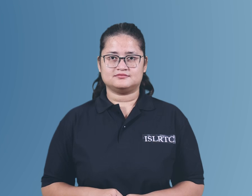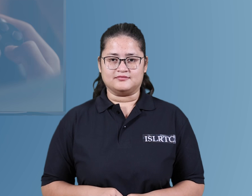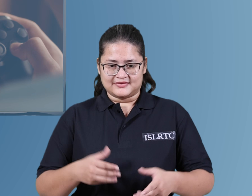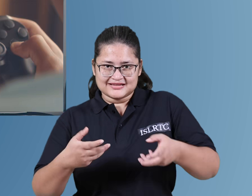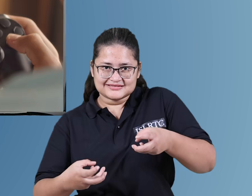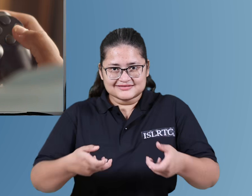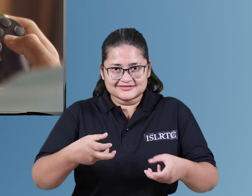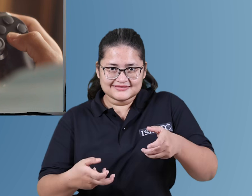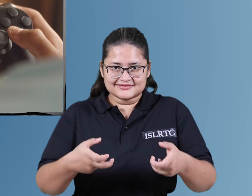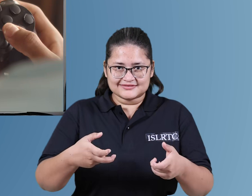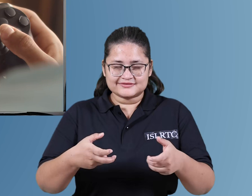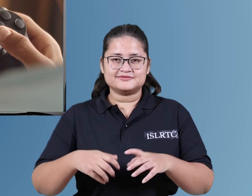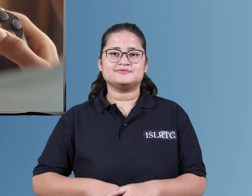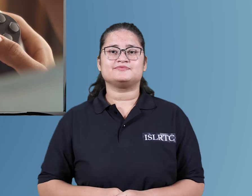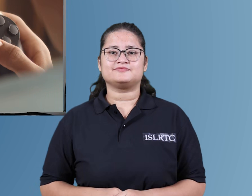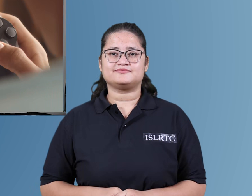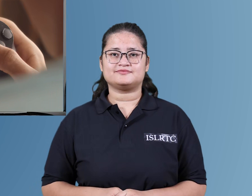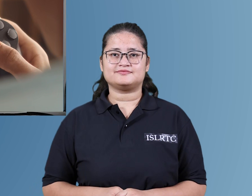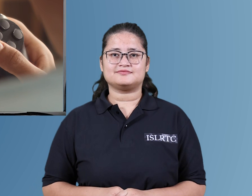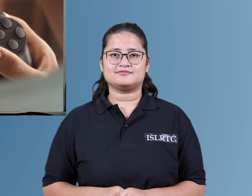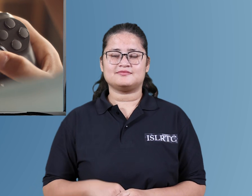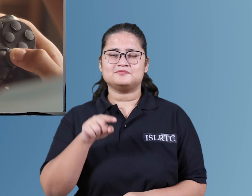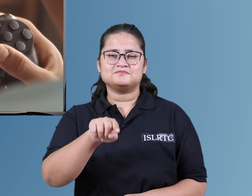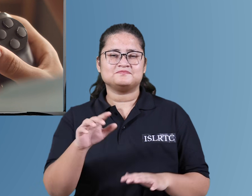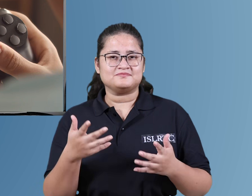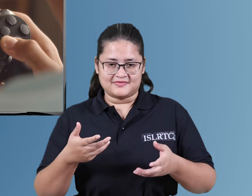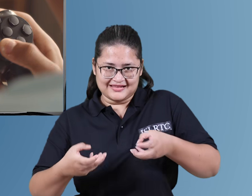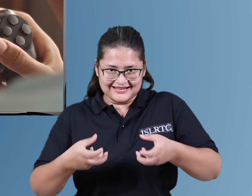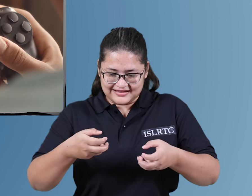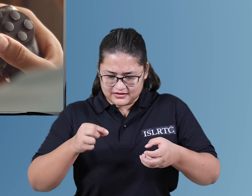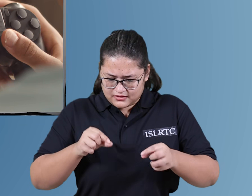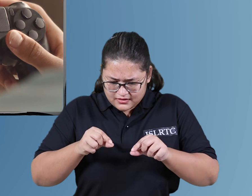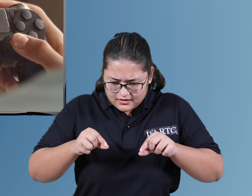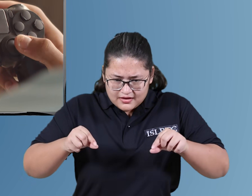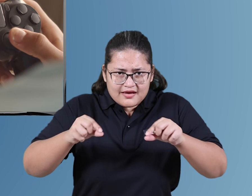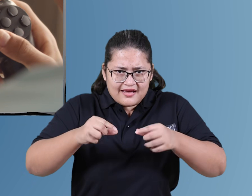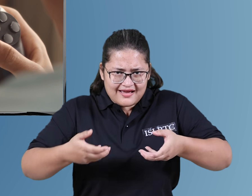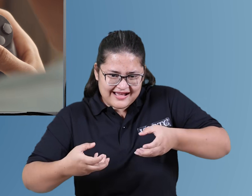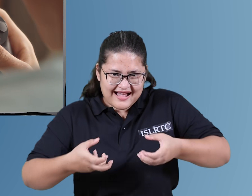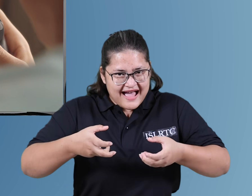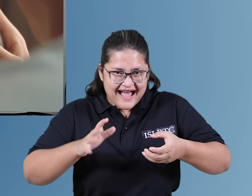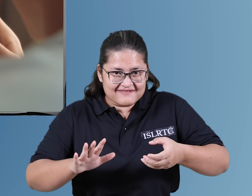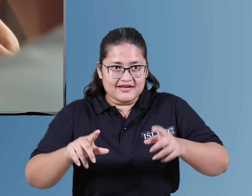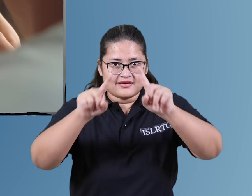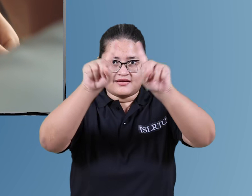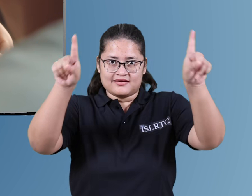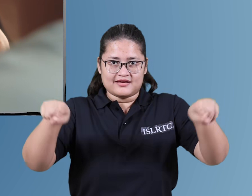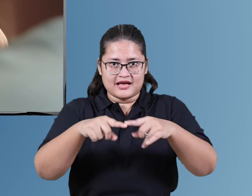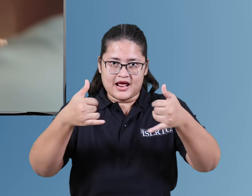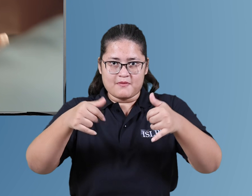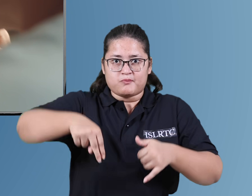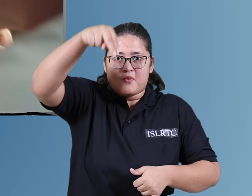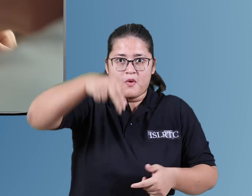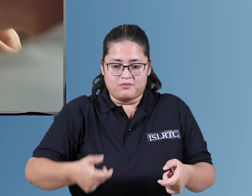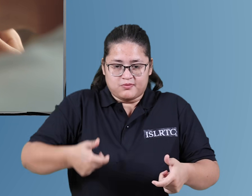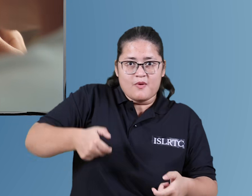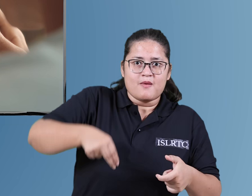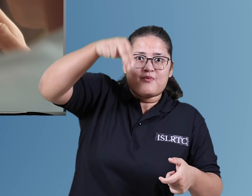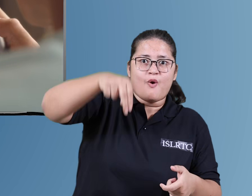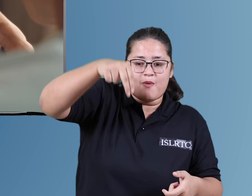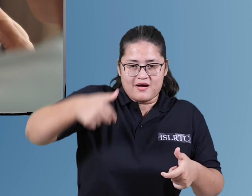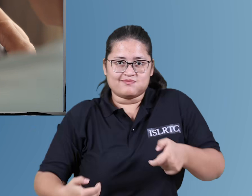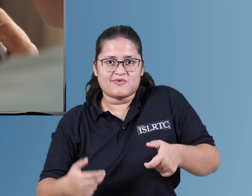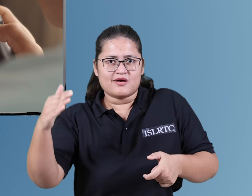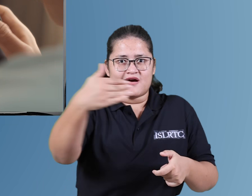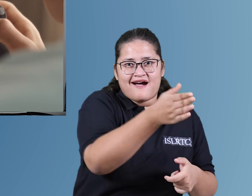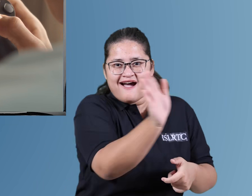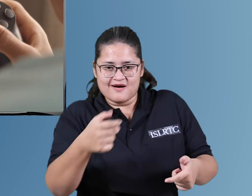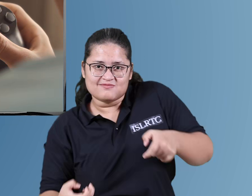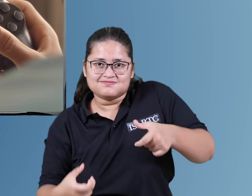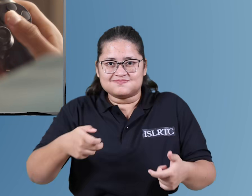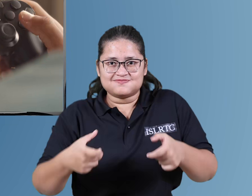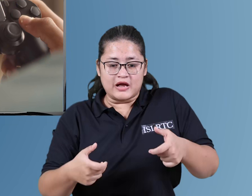Controller A device used to operate video games, typically with buttons and joysticks.